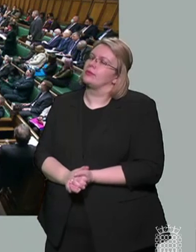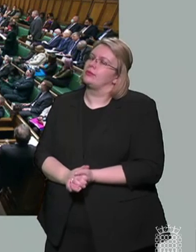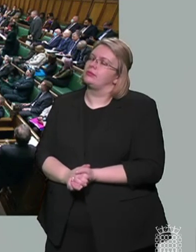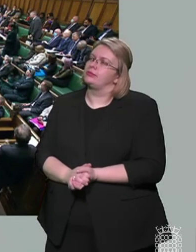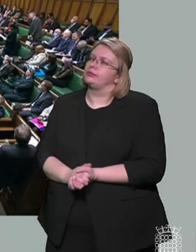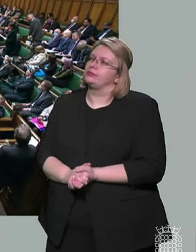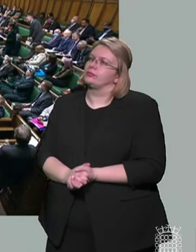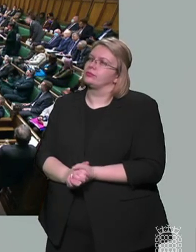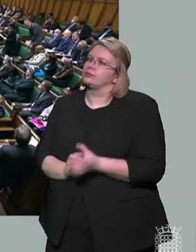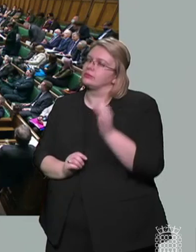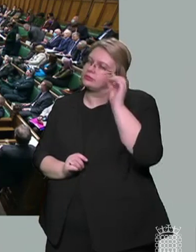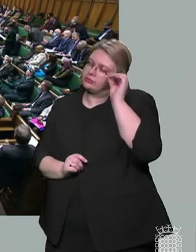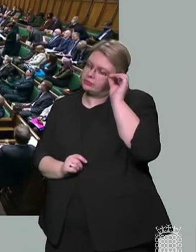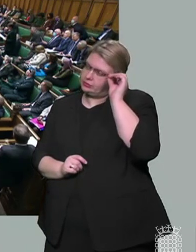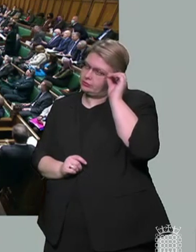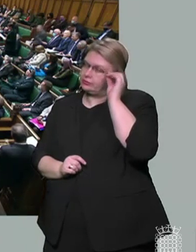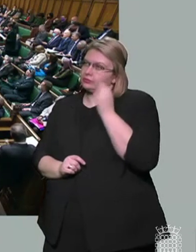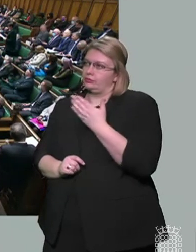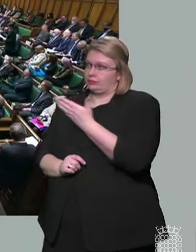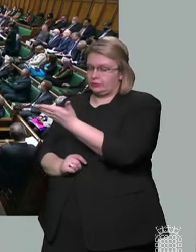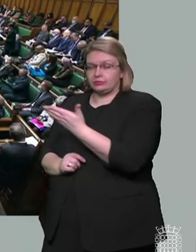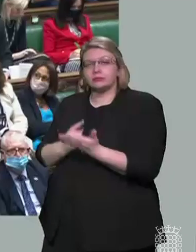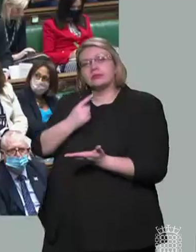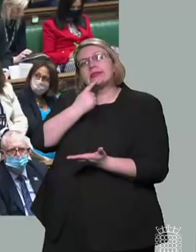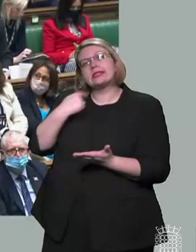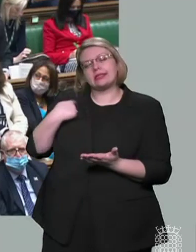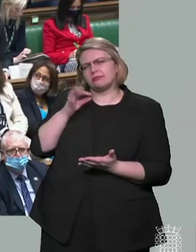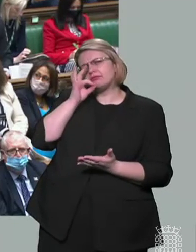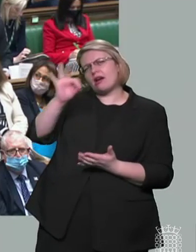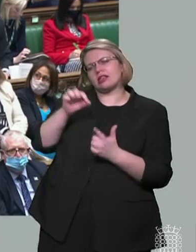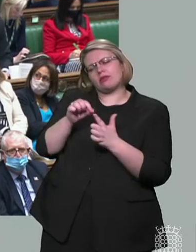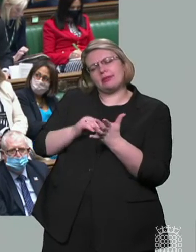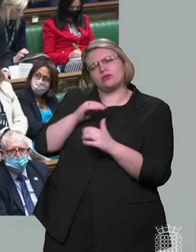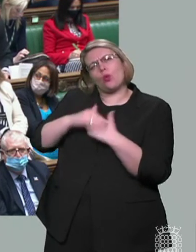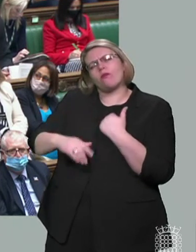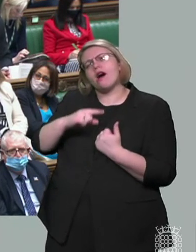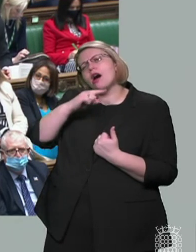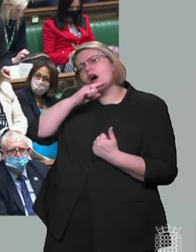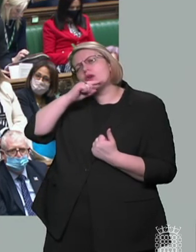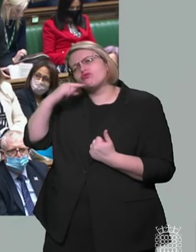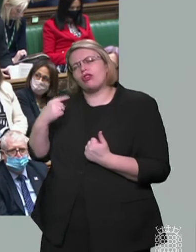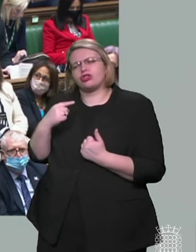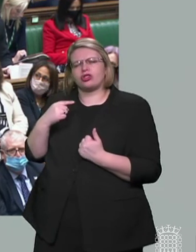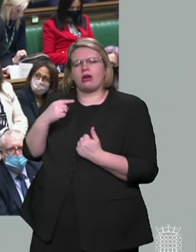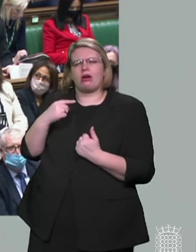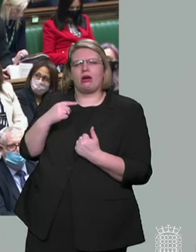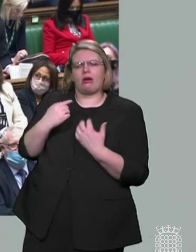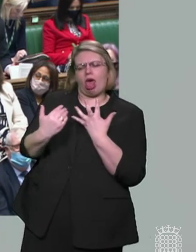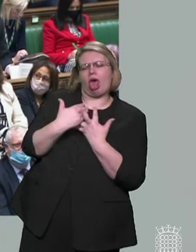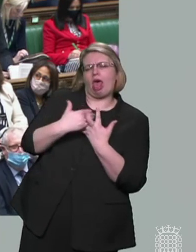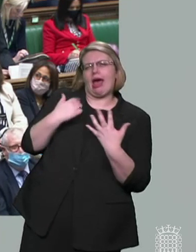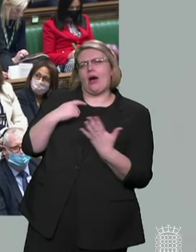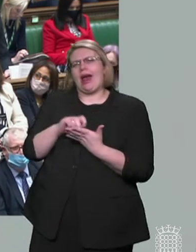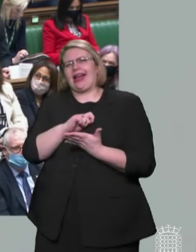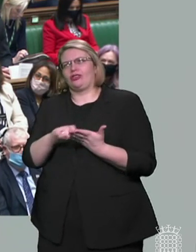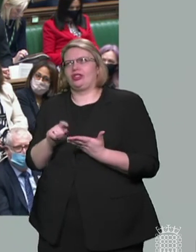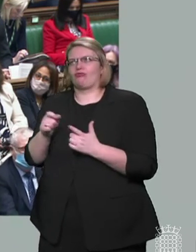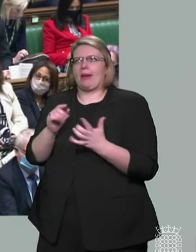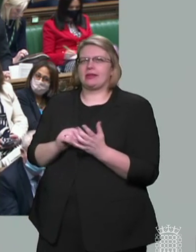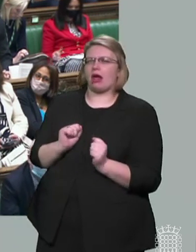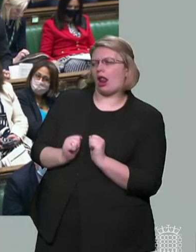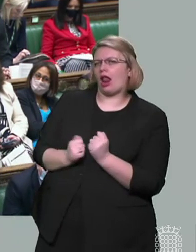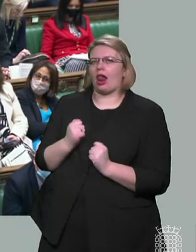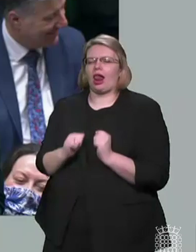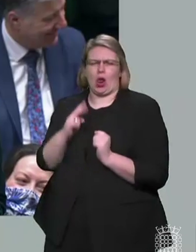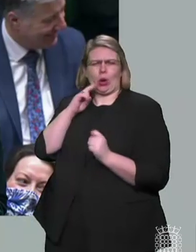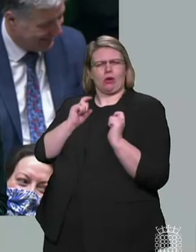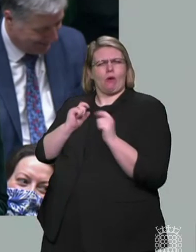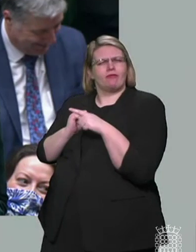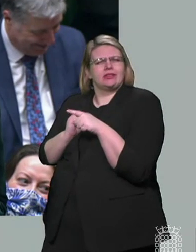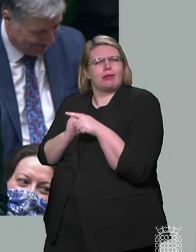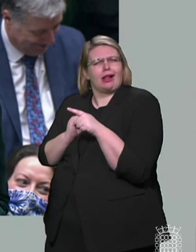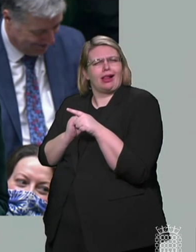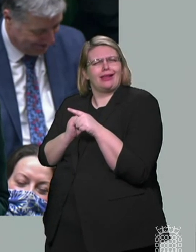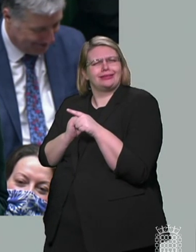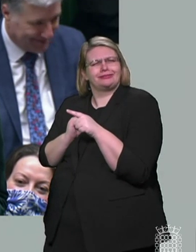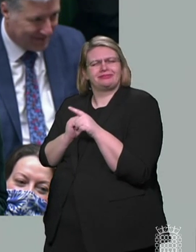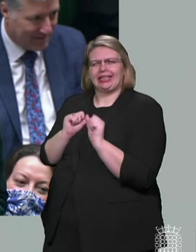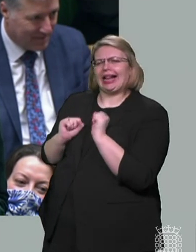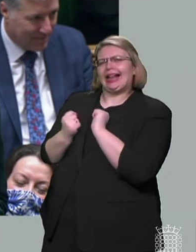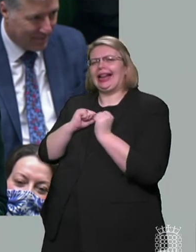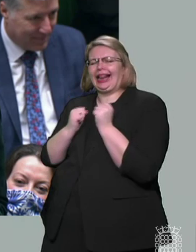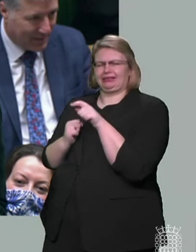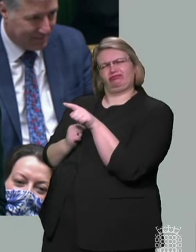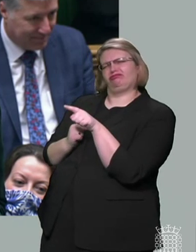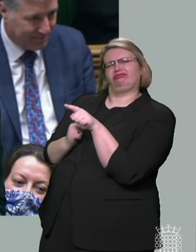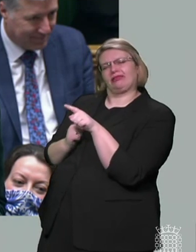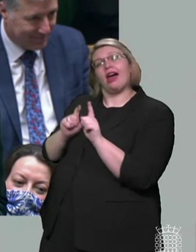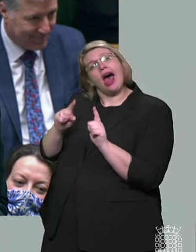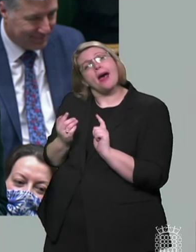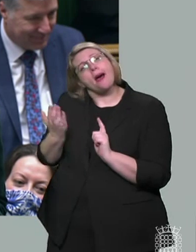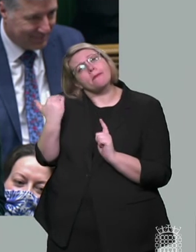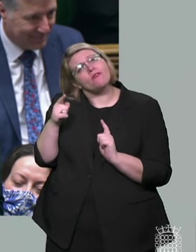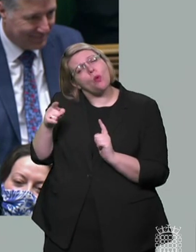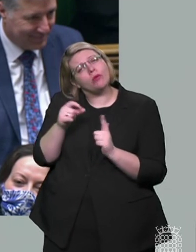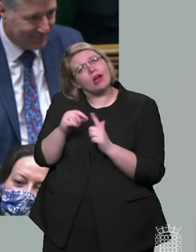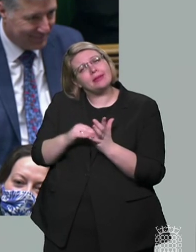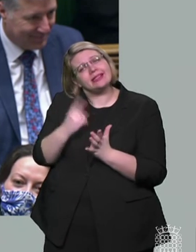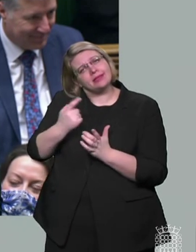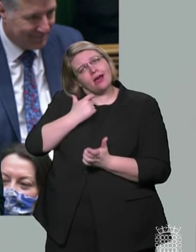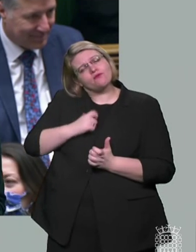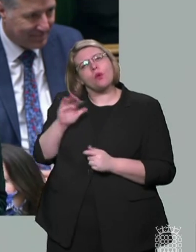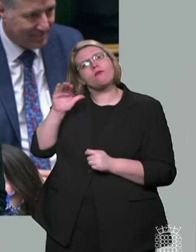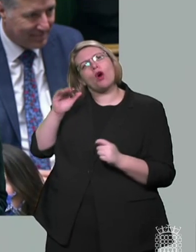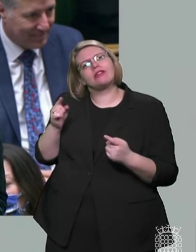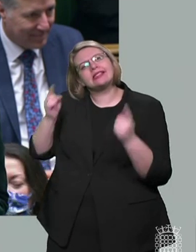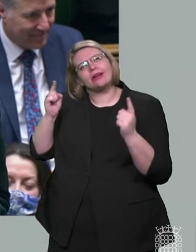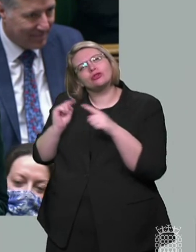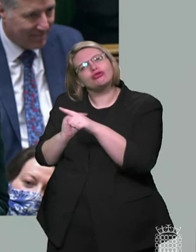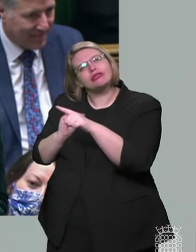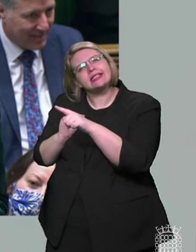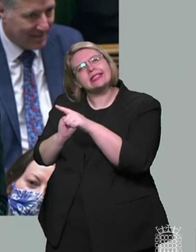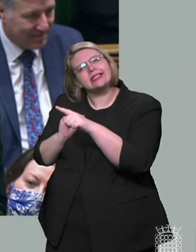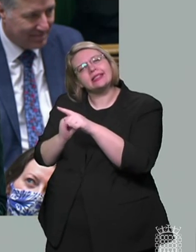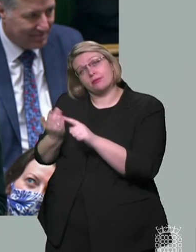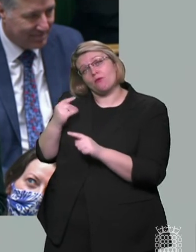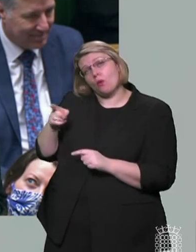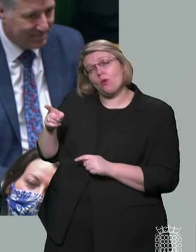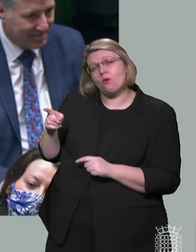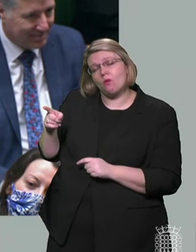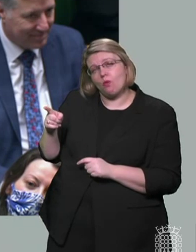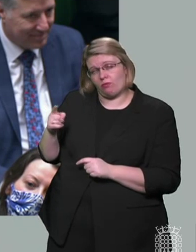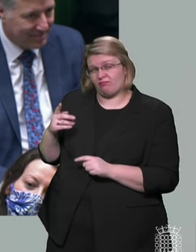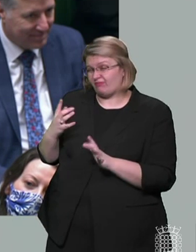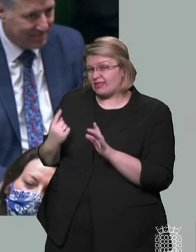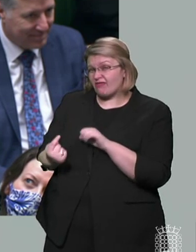Yesterday, when I asked the Prime Minister about Russian meddling in UK elections, he looked very shifty before claiming that he was not aware of any.